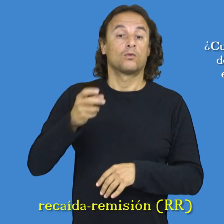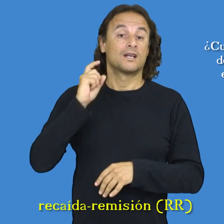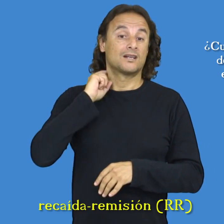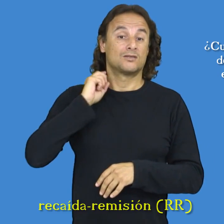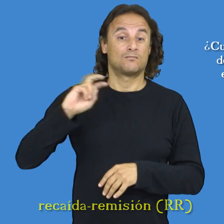meningitis